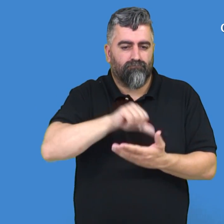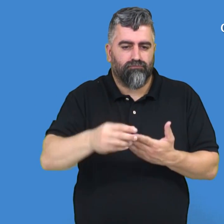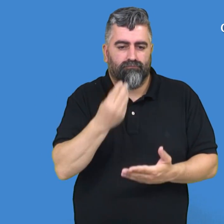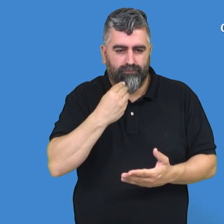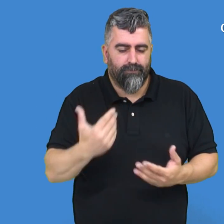comer